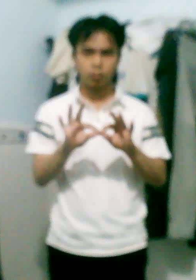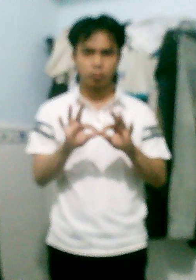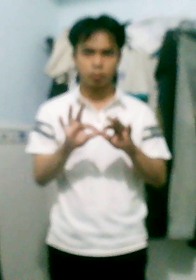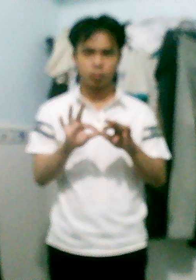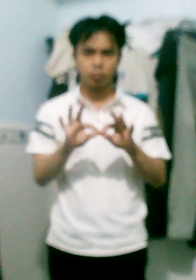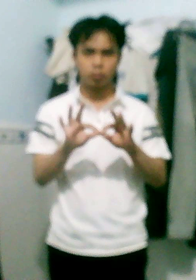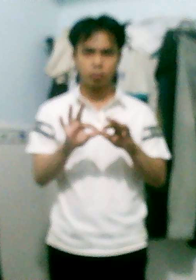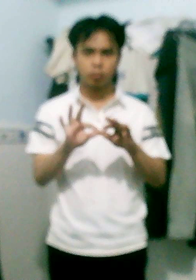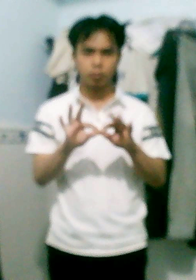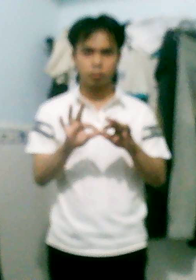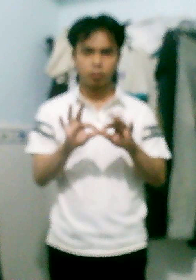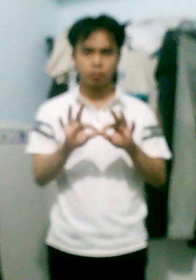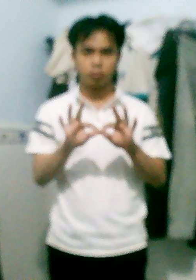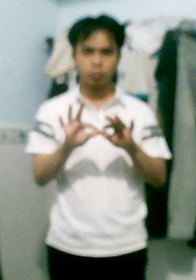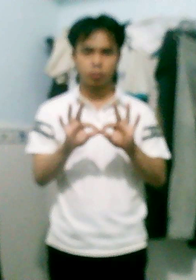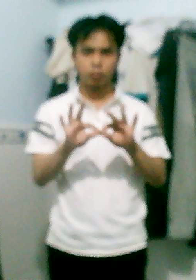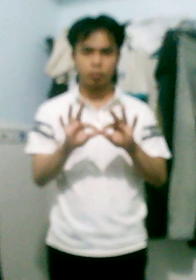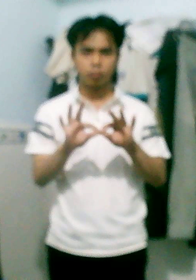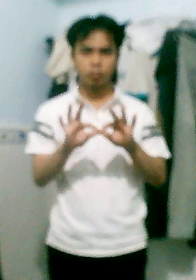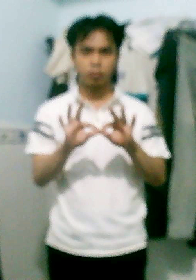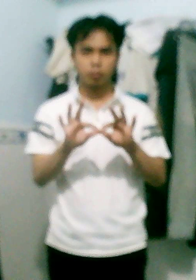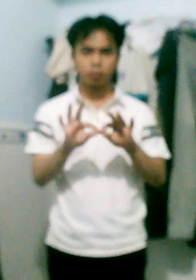phien dich